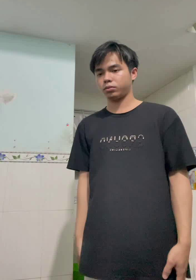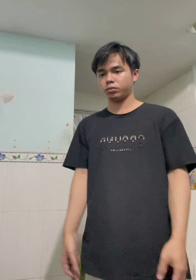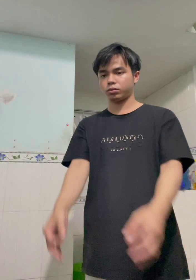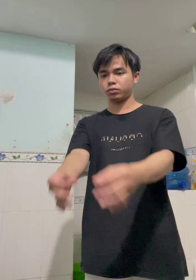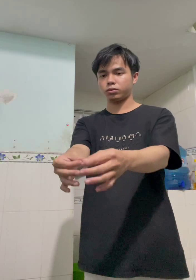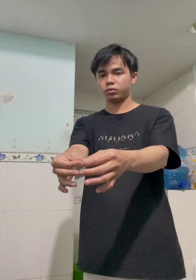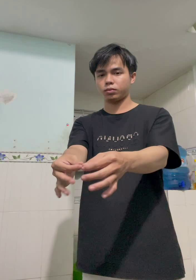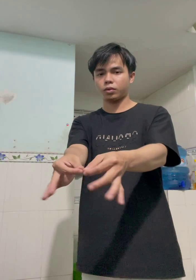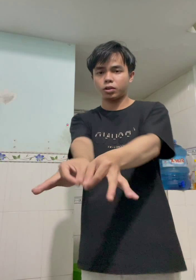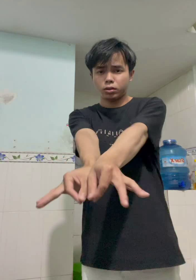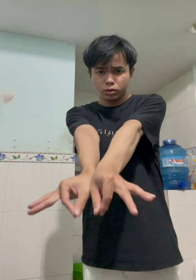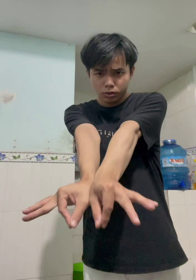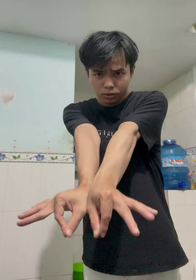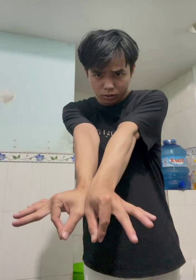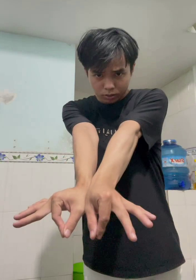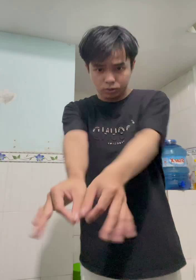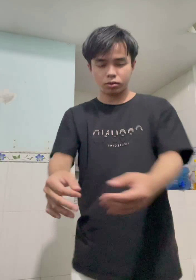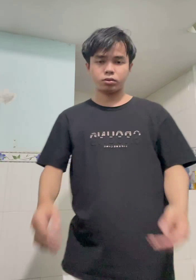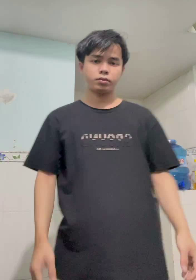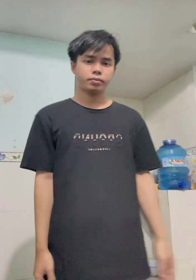cai gi